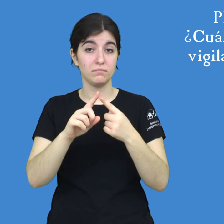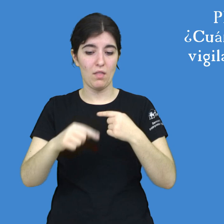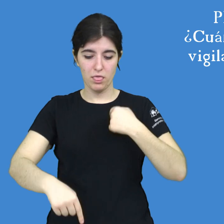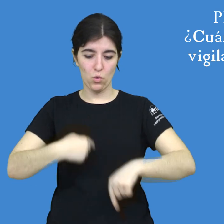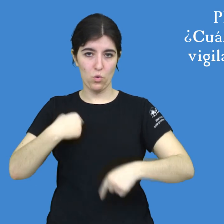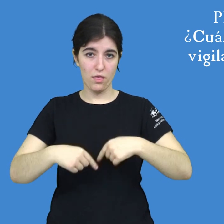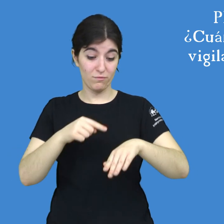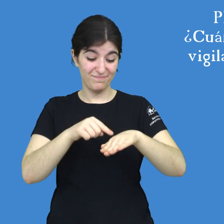circulación